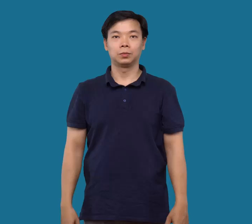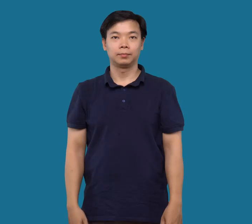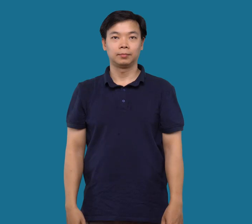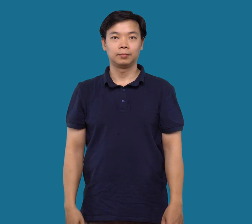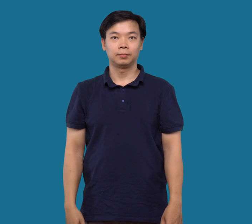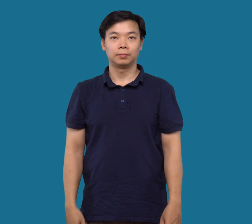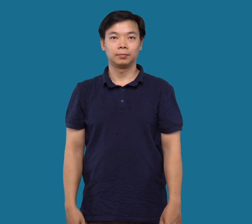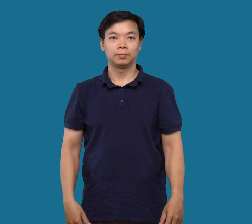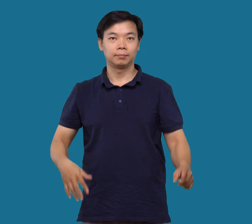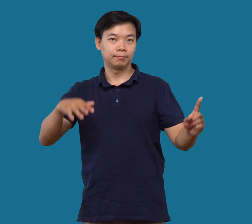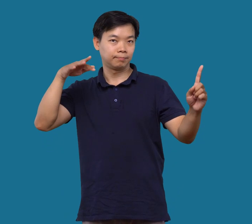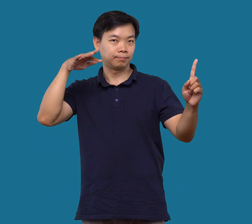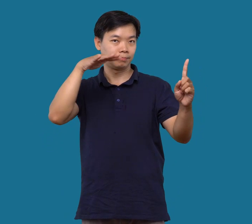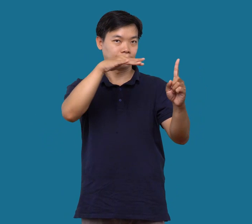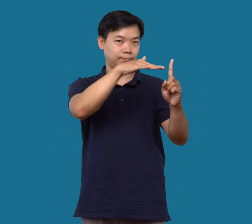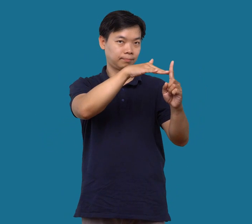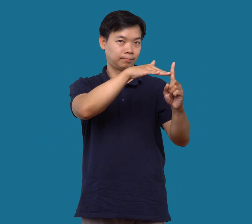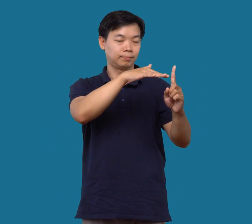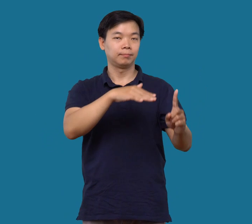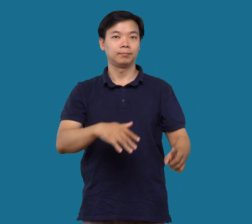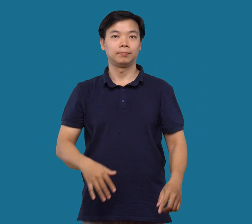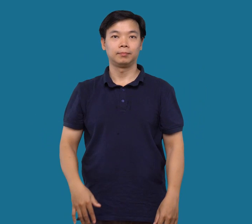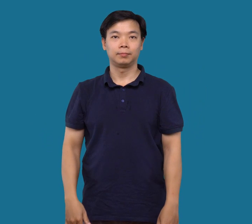tham dự